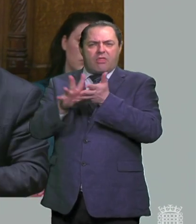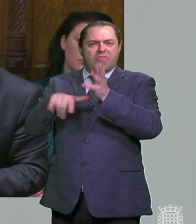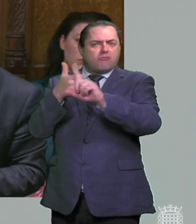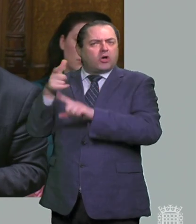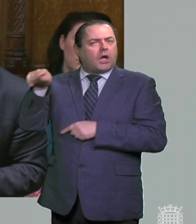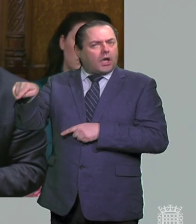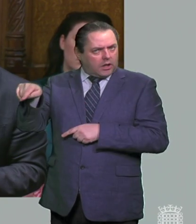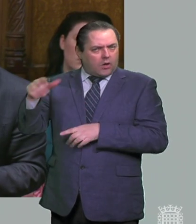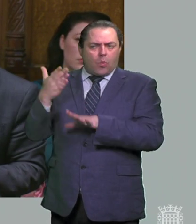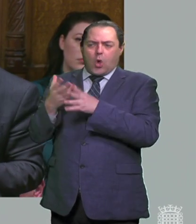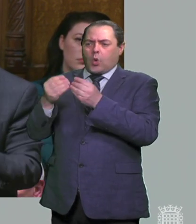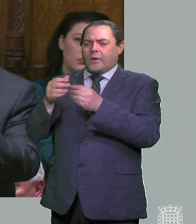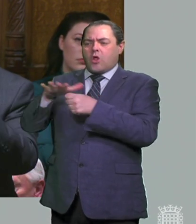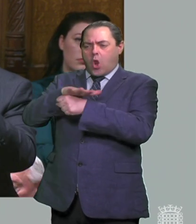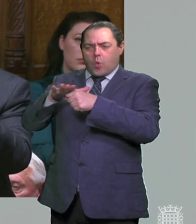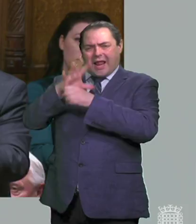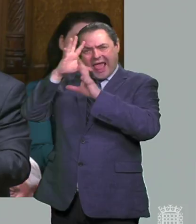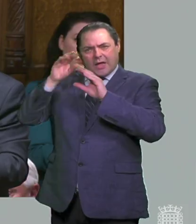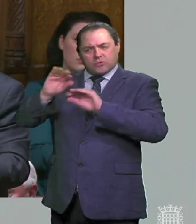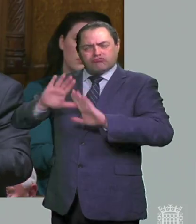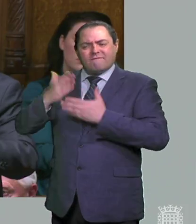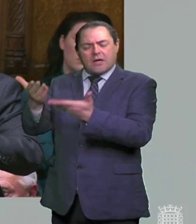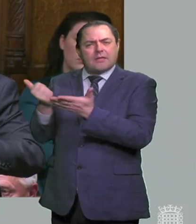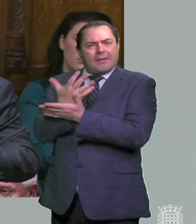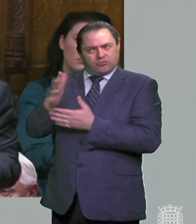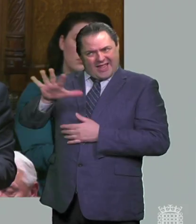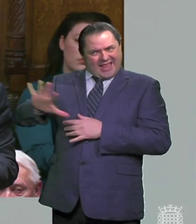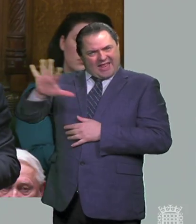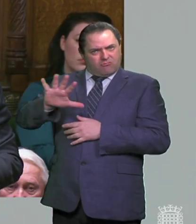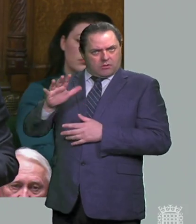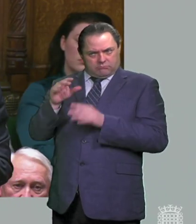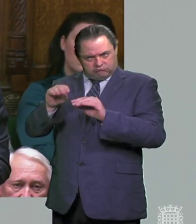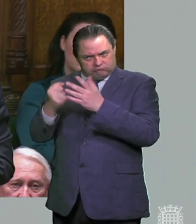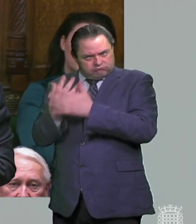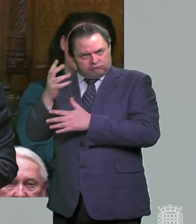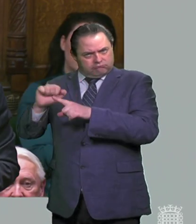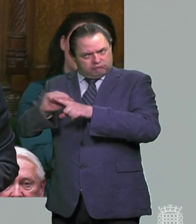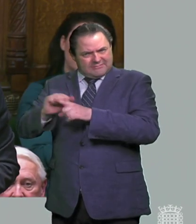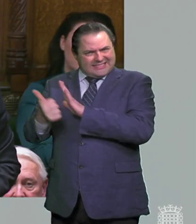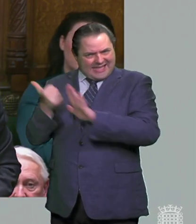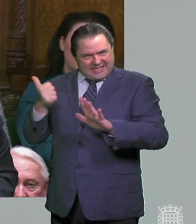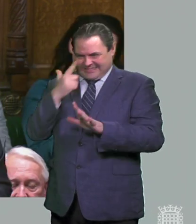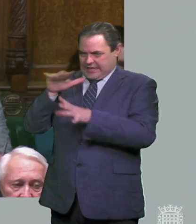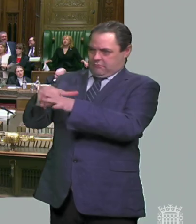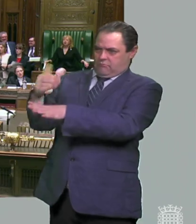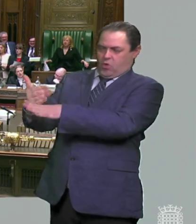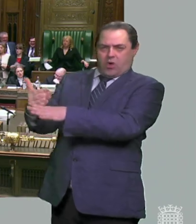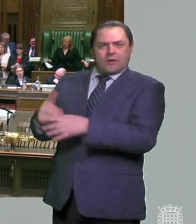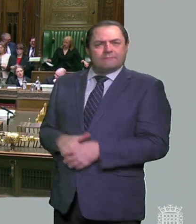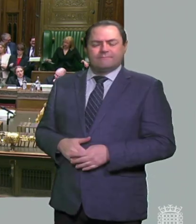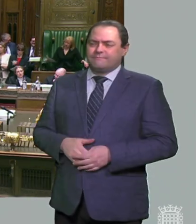Will he work with local education providers to ensure that my constituents have the skills needed to take up these fantastic opportunities?